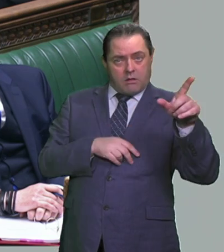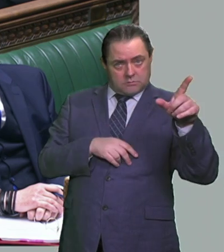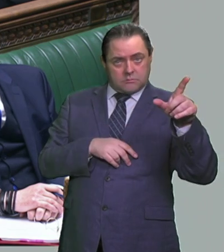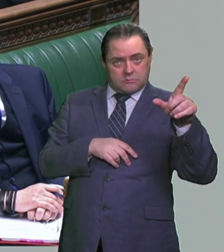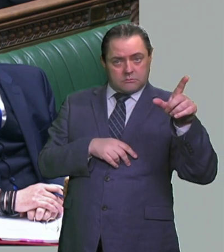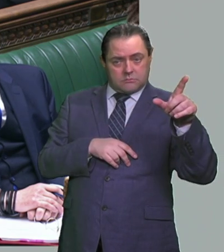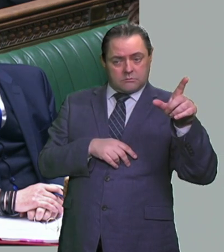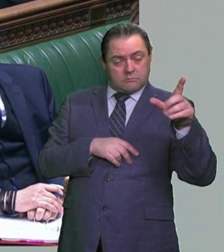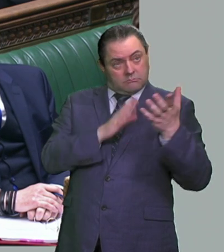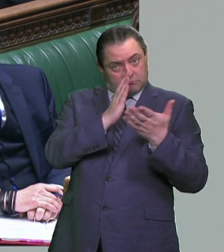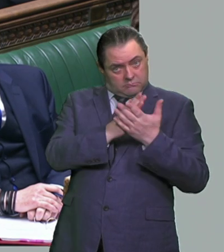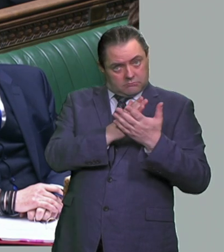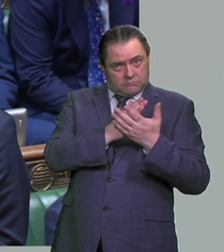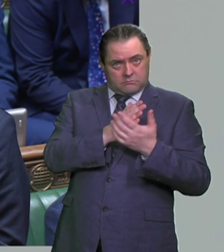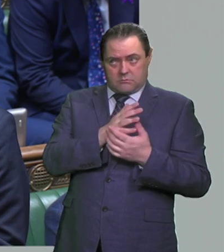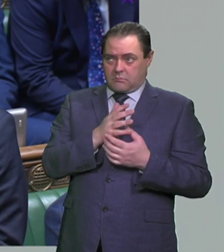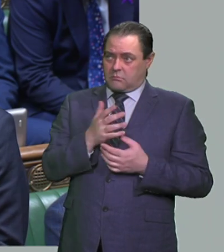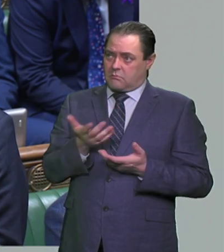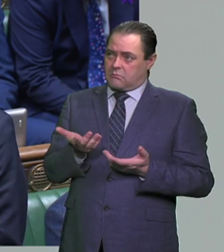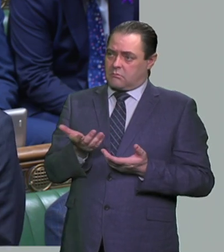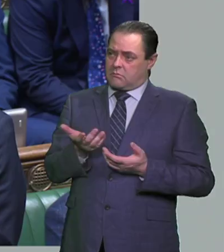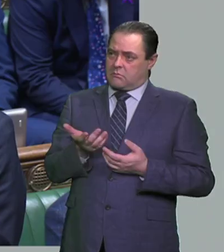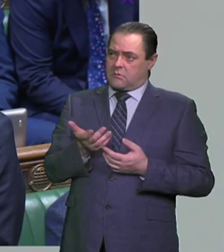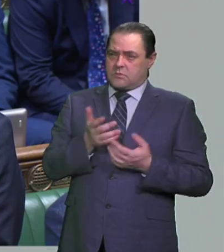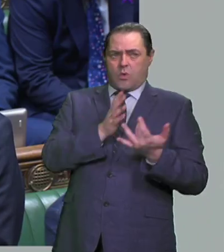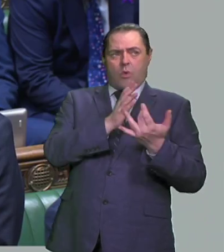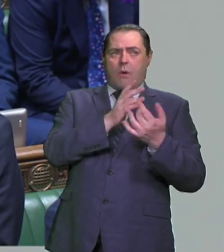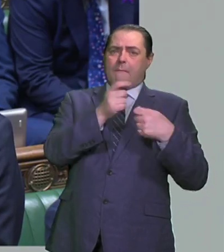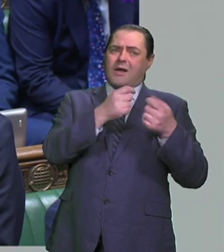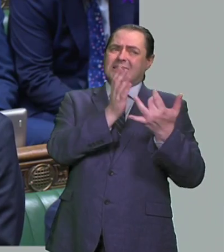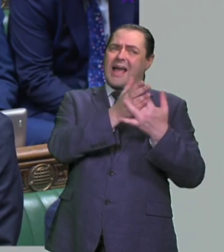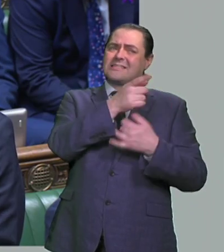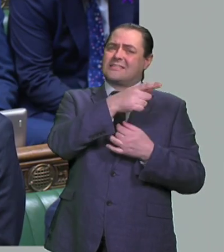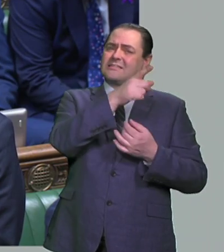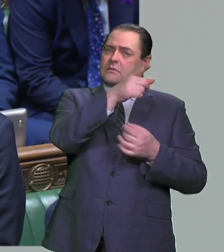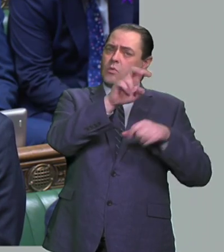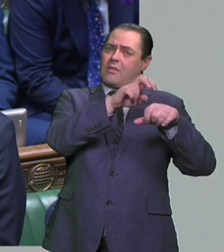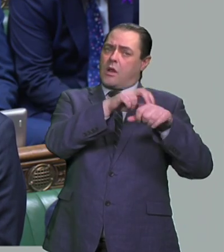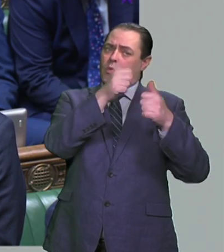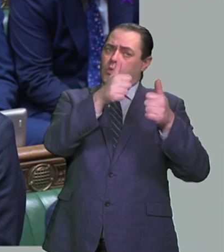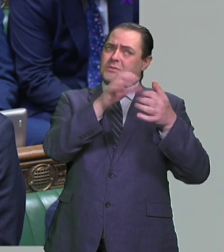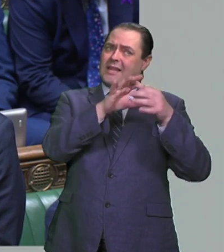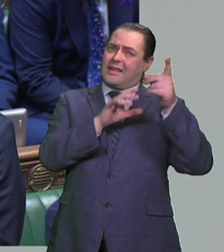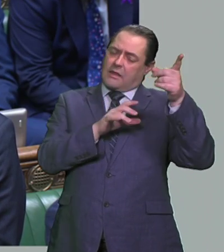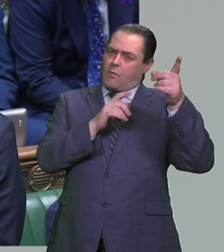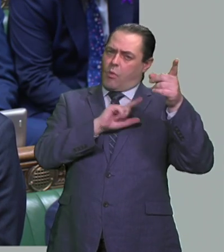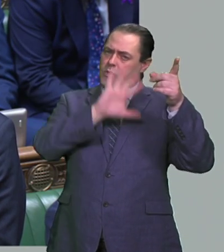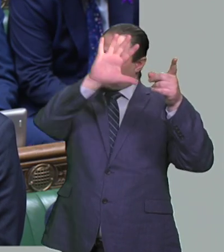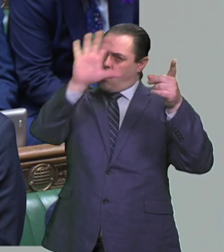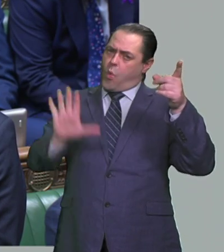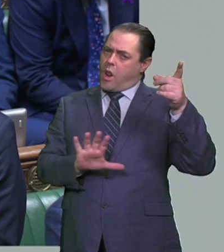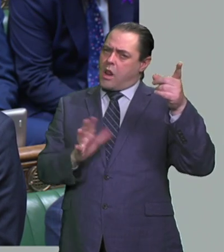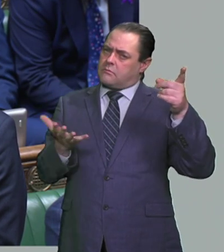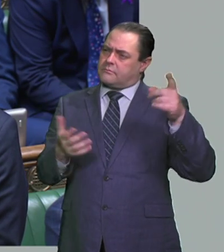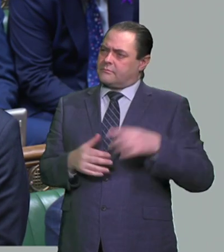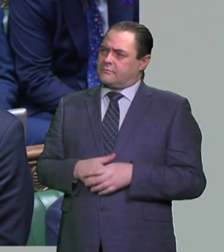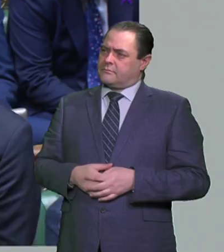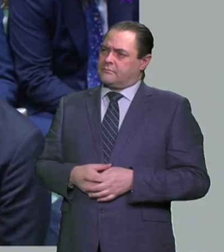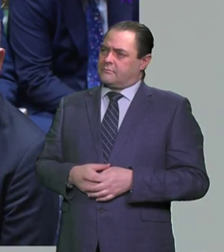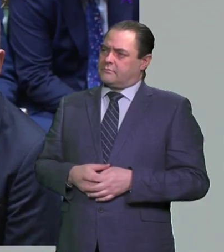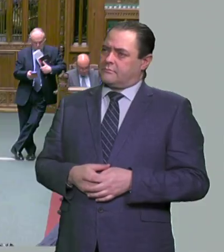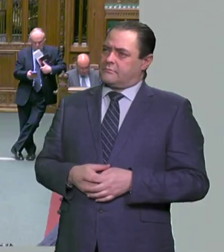If so, why does he consider the market access that that framework underpins to be good enough for one part of the United Kingdom but not good enough for the rest of us?